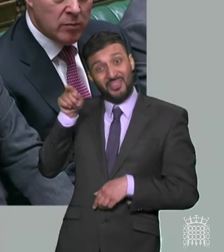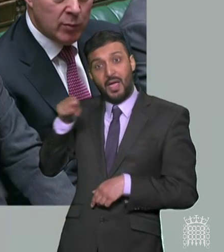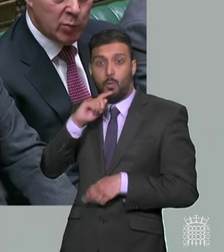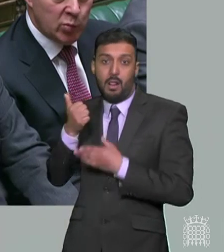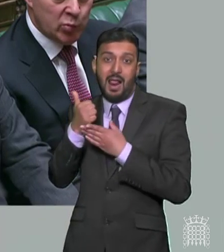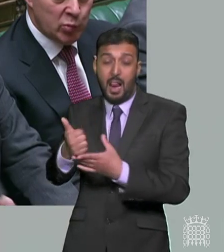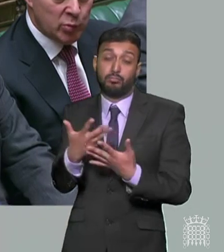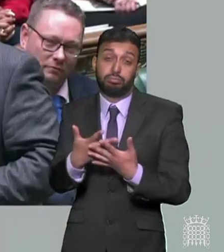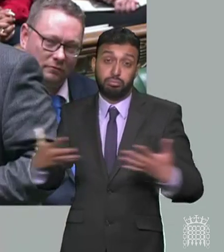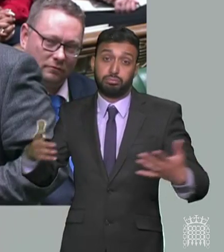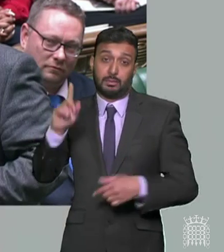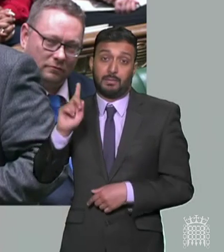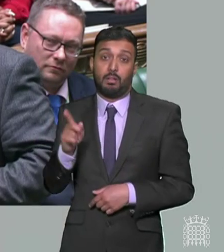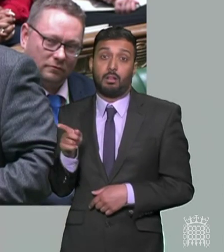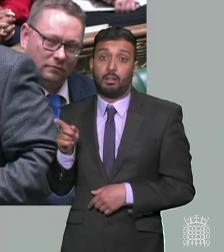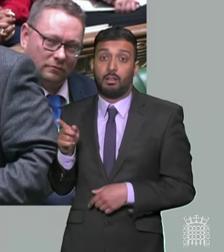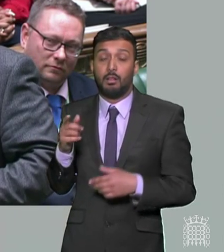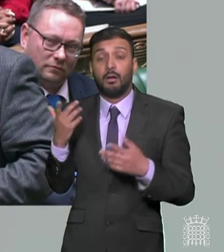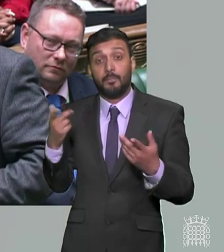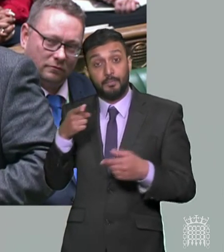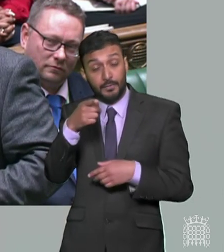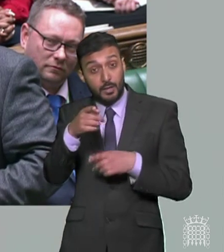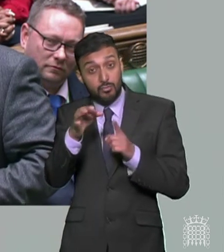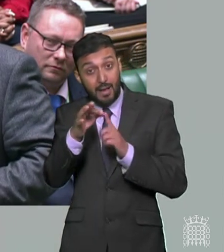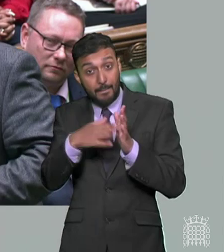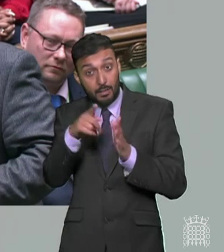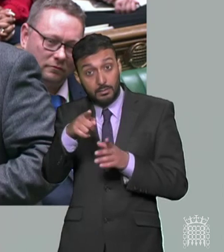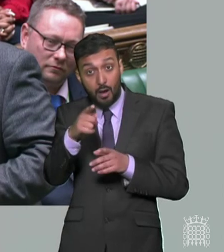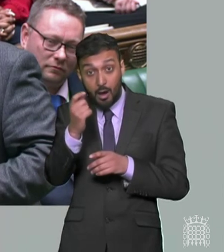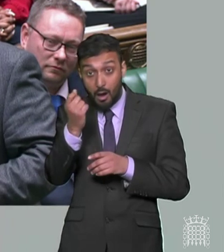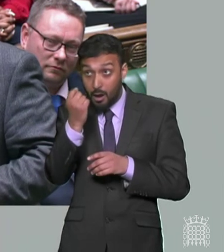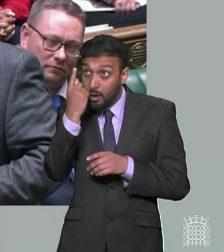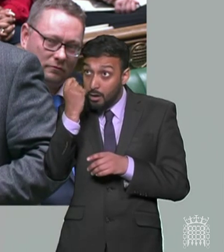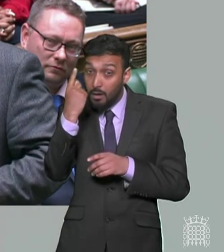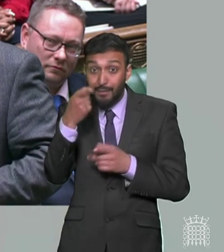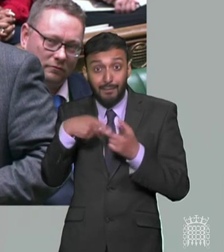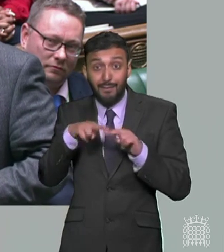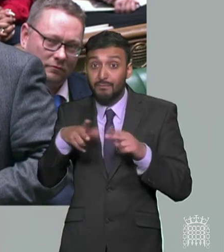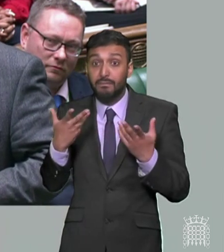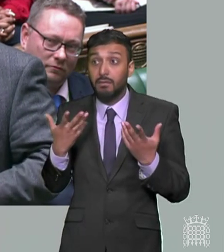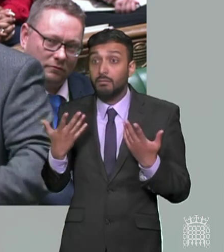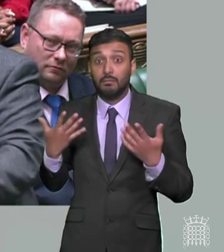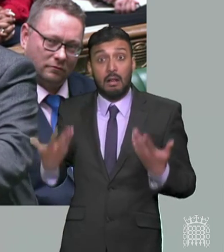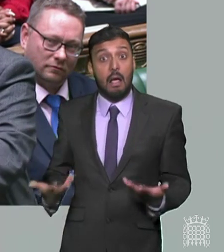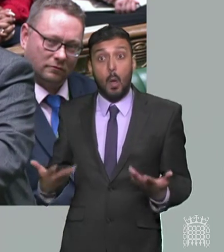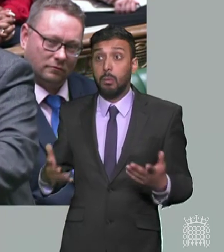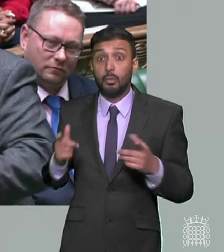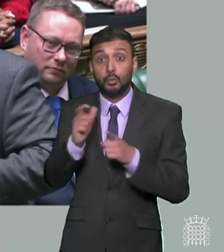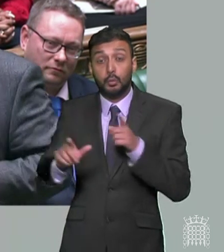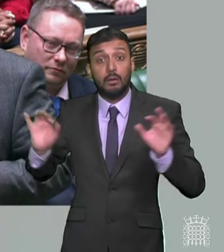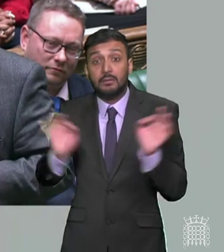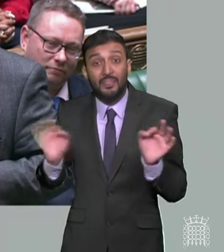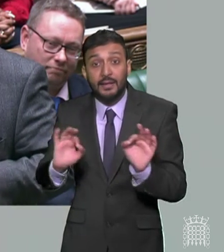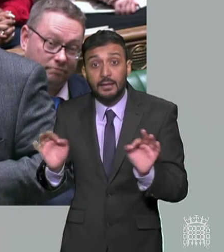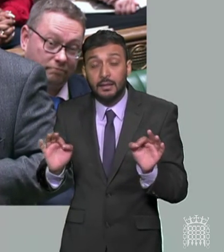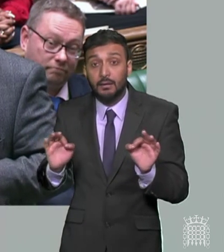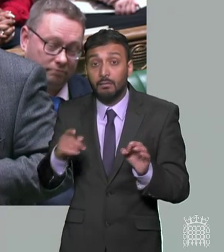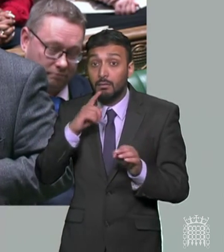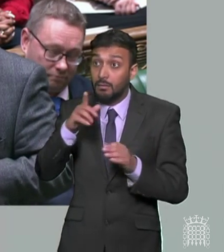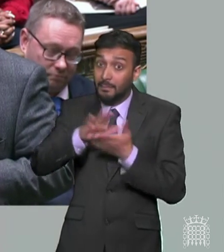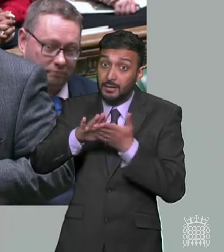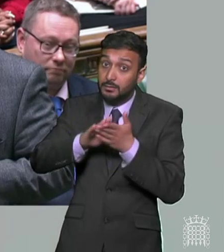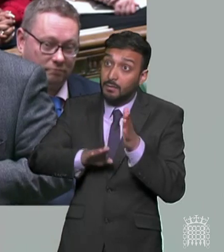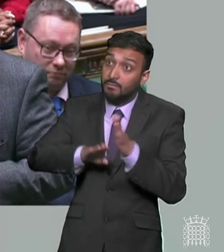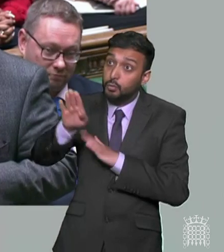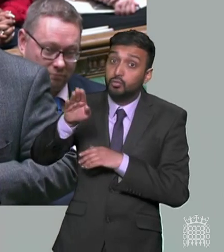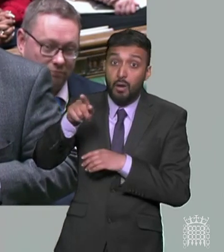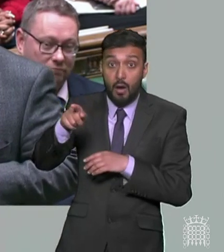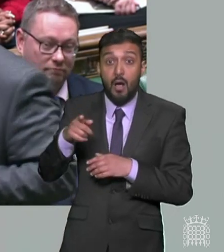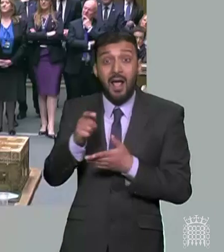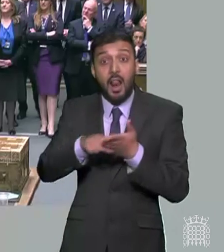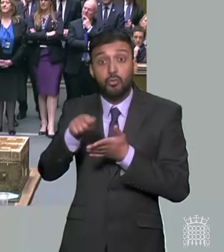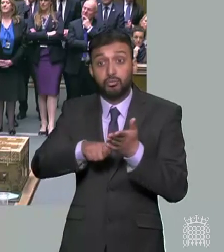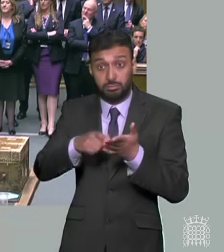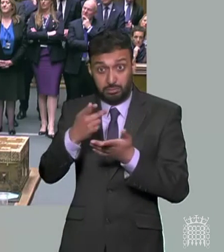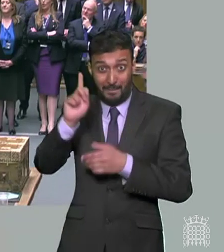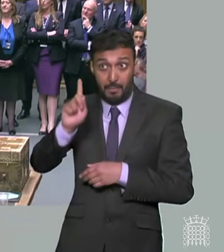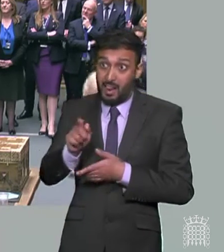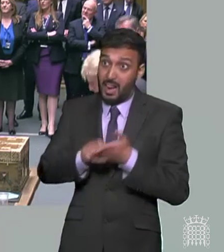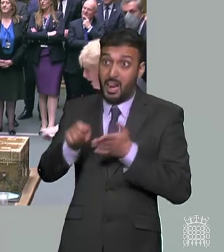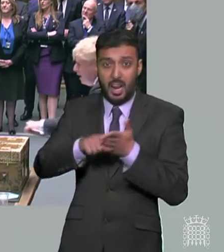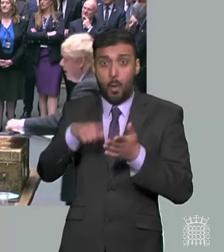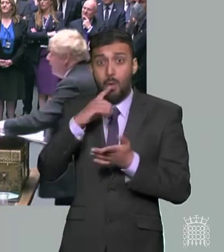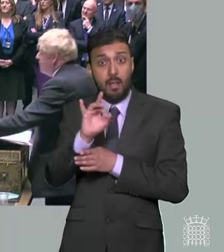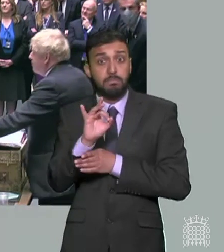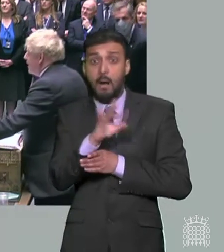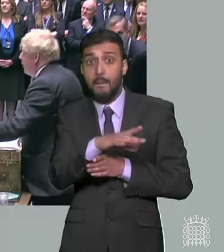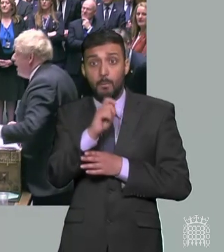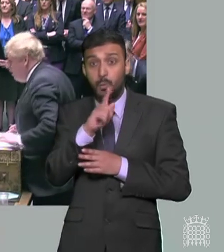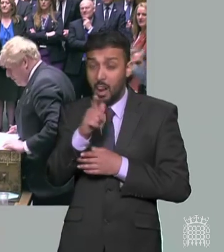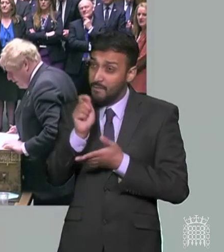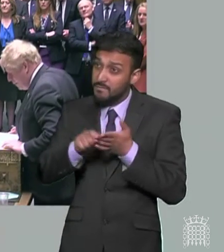Has the Prime Minister come to terms with the reality that if he fails to act now, the voters will send him and his sleaze-ridden party a message by voting SNP next Thursday?